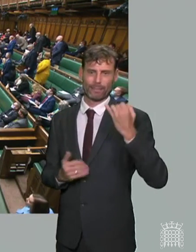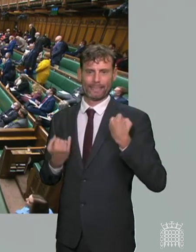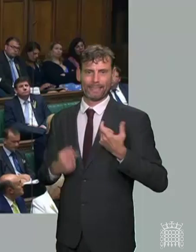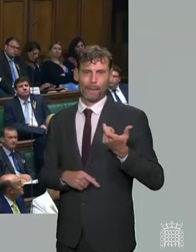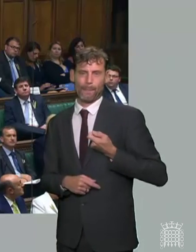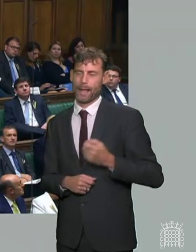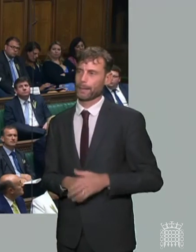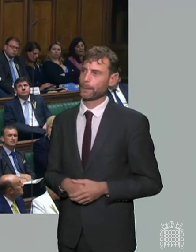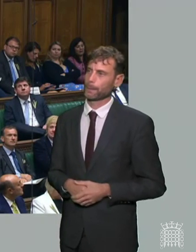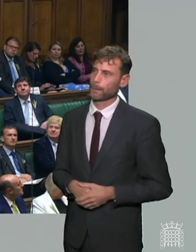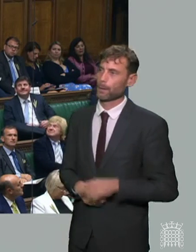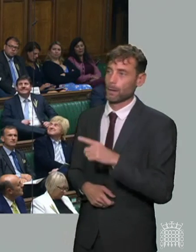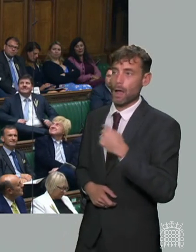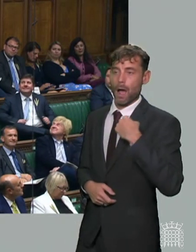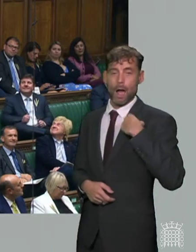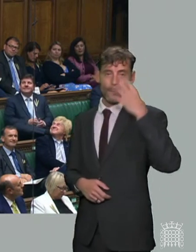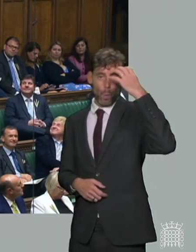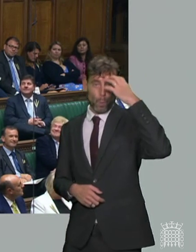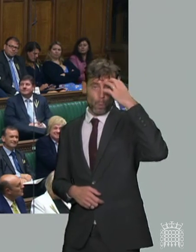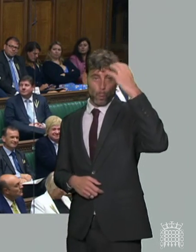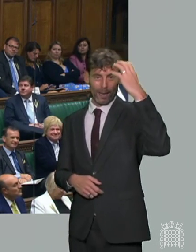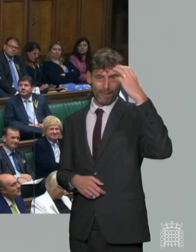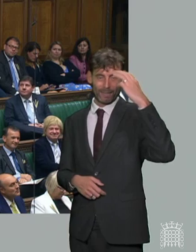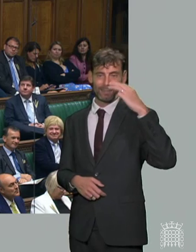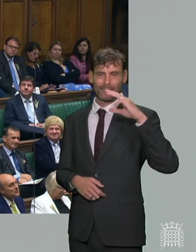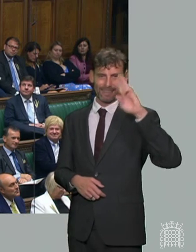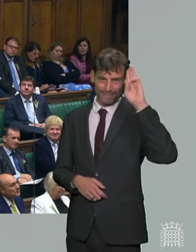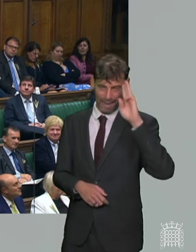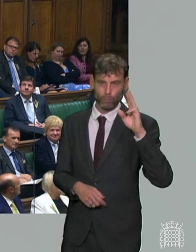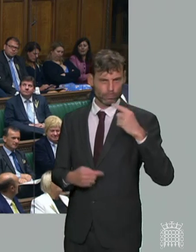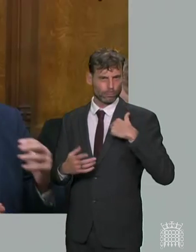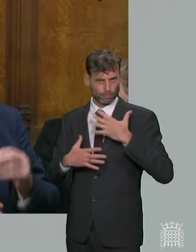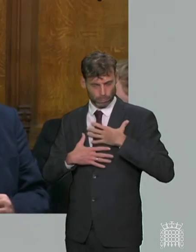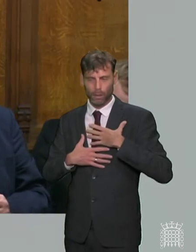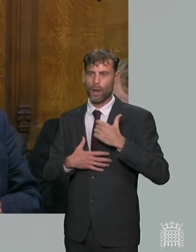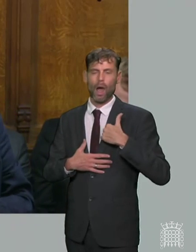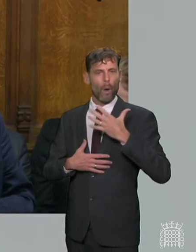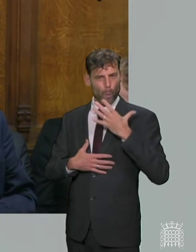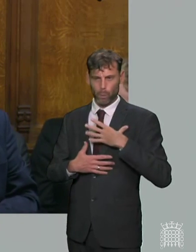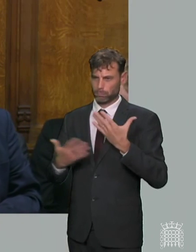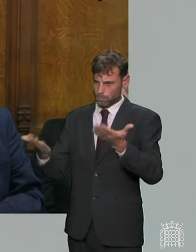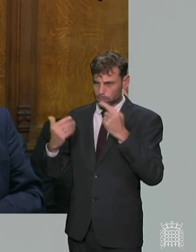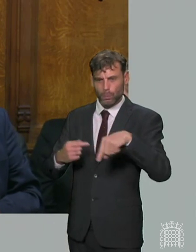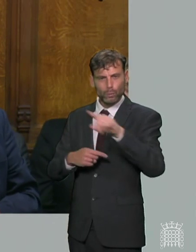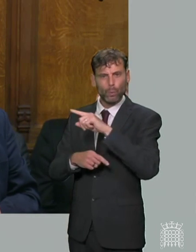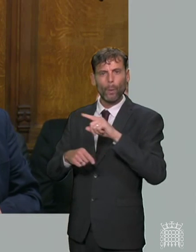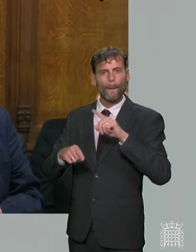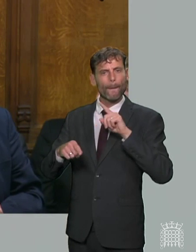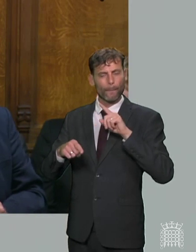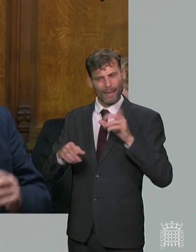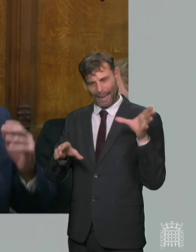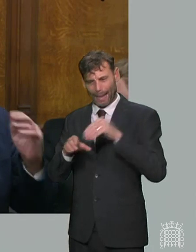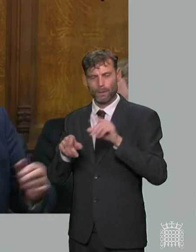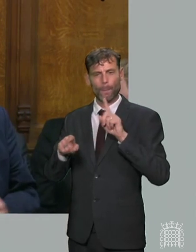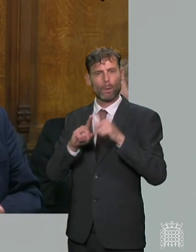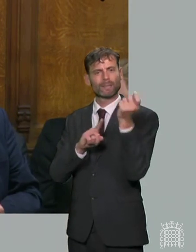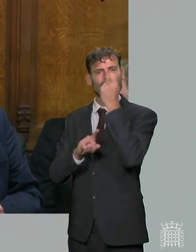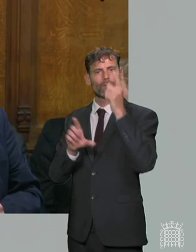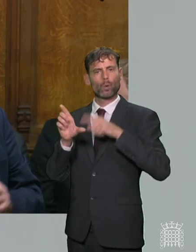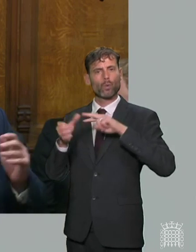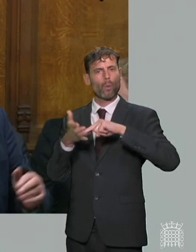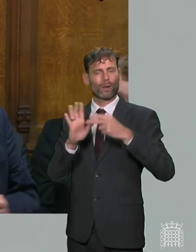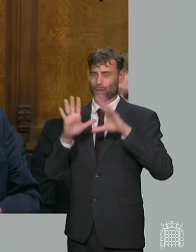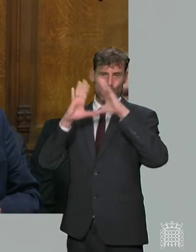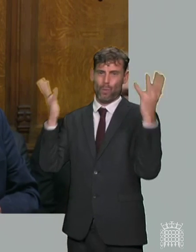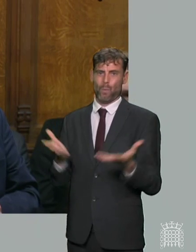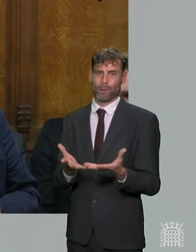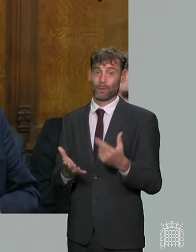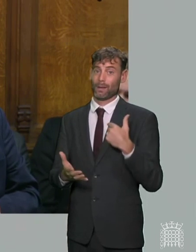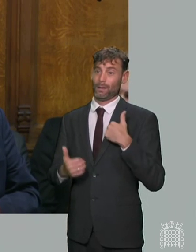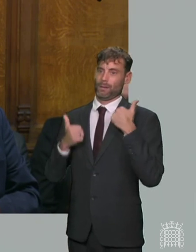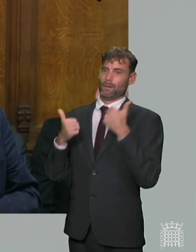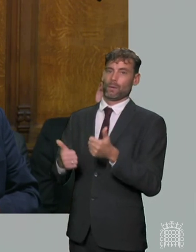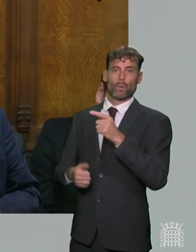As a Queen’s scout, I am always keen to encourage young people to get into the most successful youth organisation in the world, so last week I was delighted that